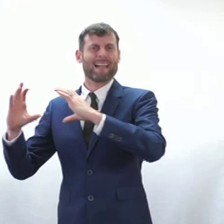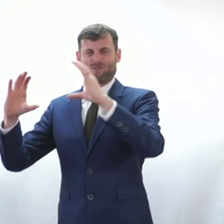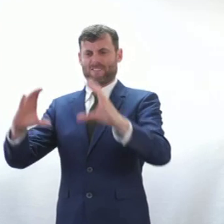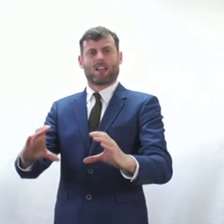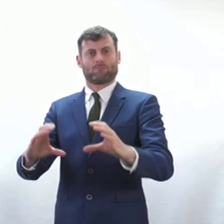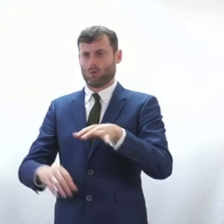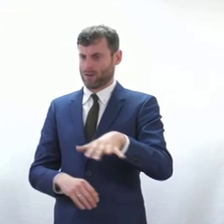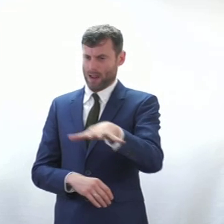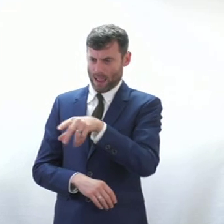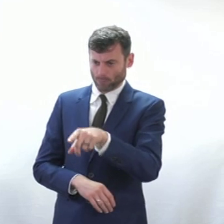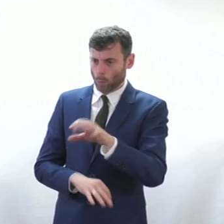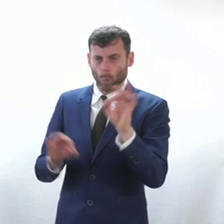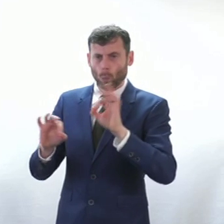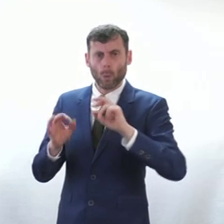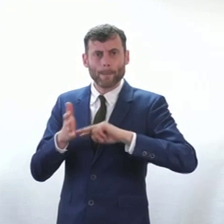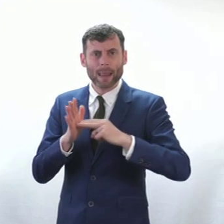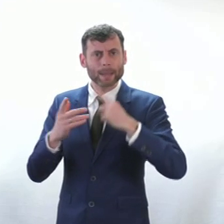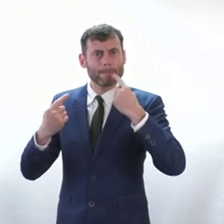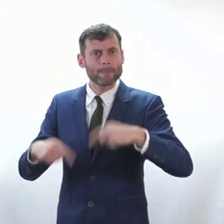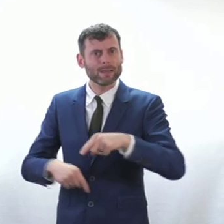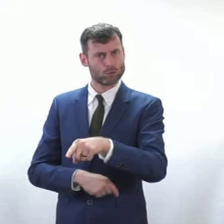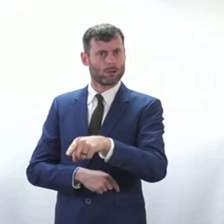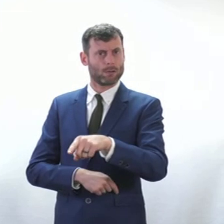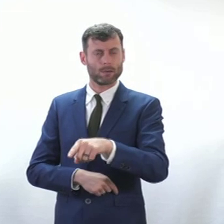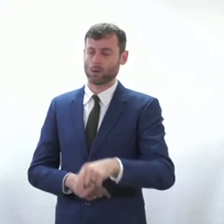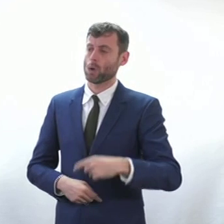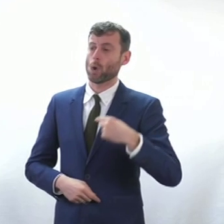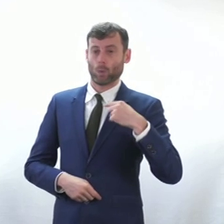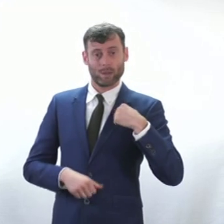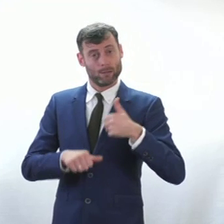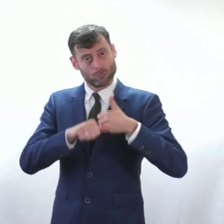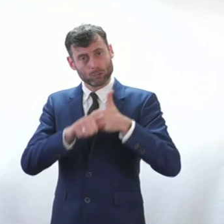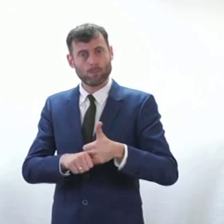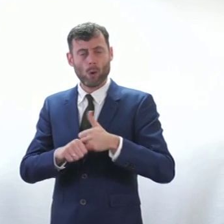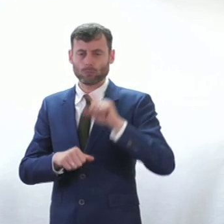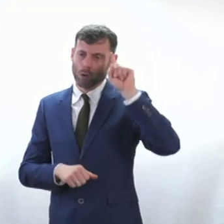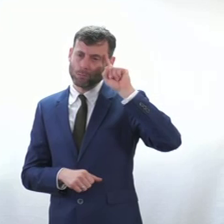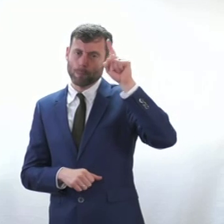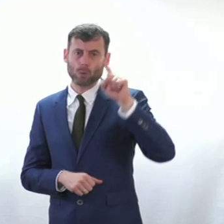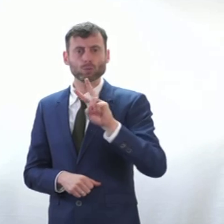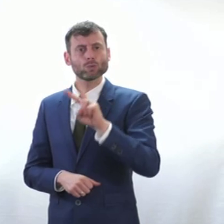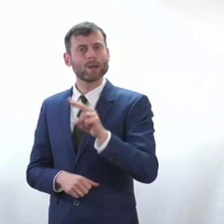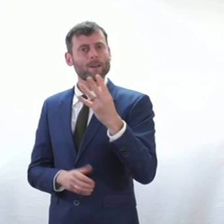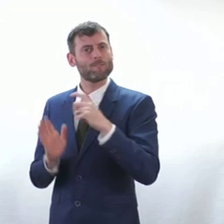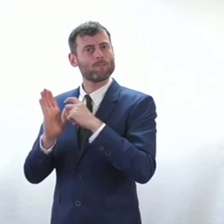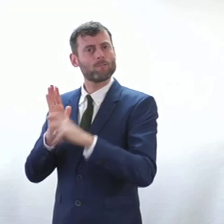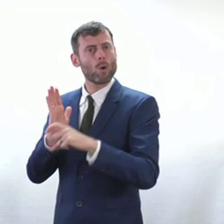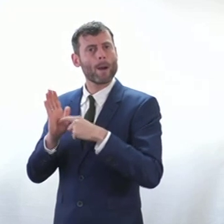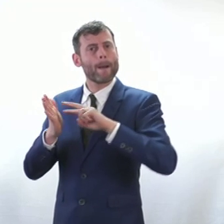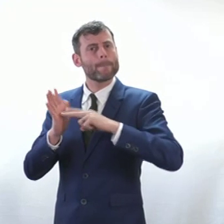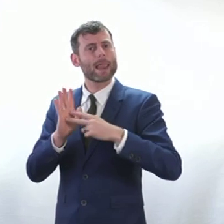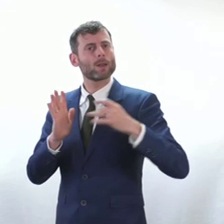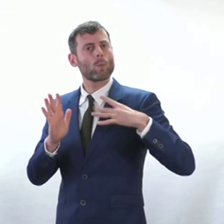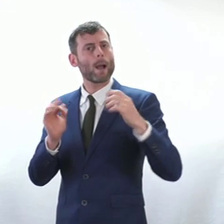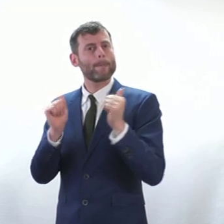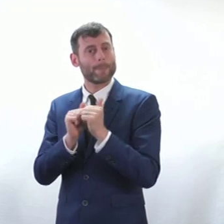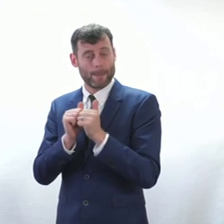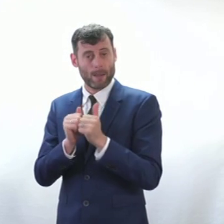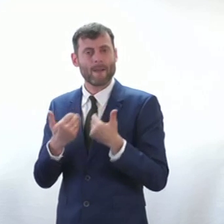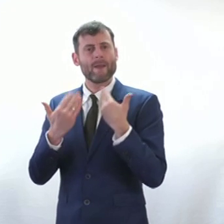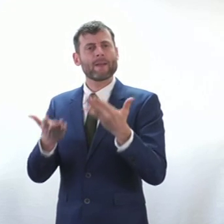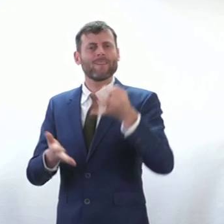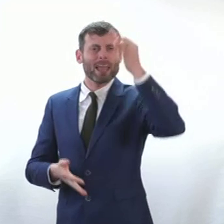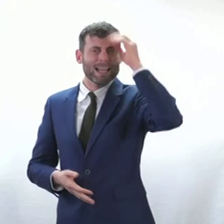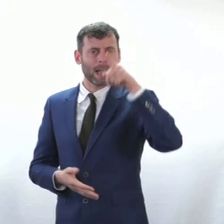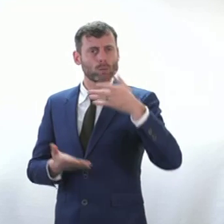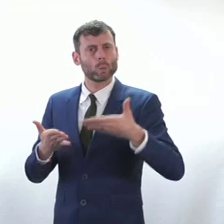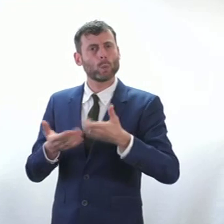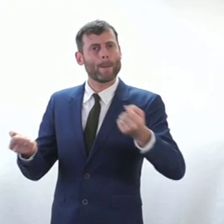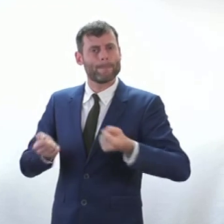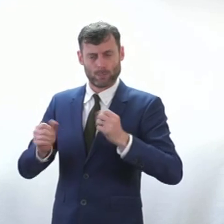Many of my constituents and I support proposal 24 in the planning White Paper, which proposes new powers for councils to tackle this.